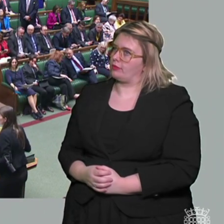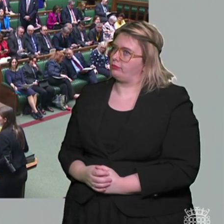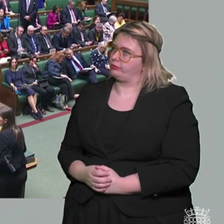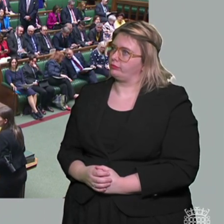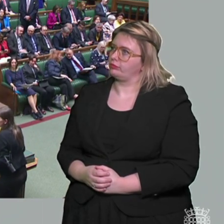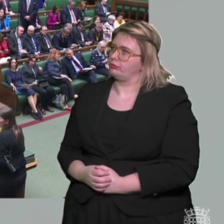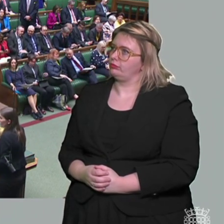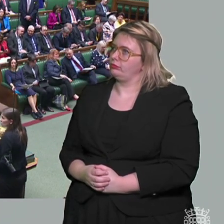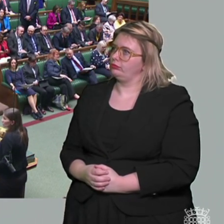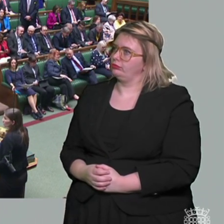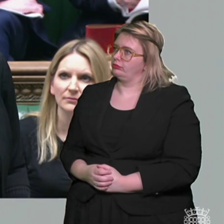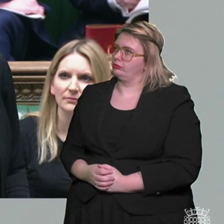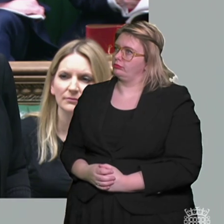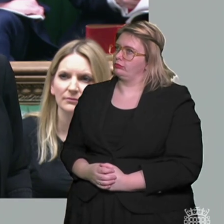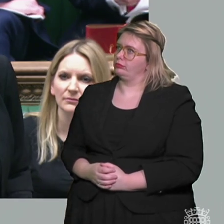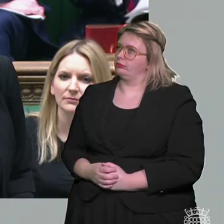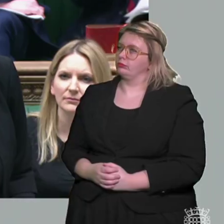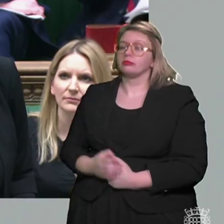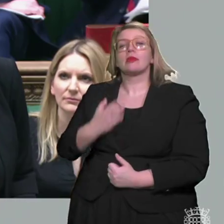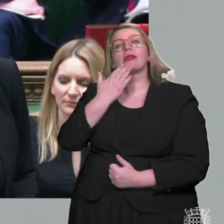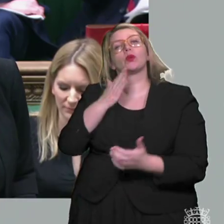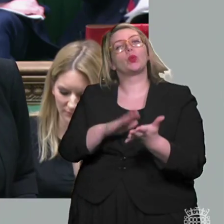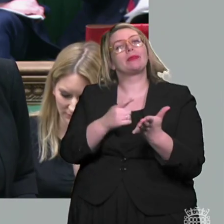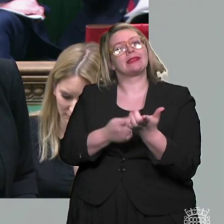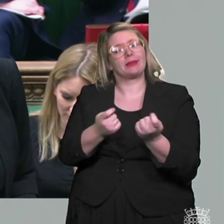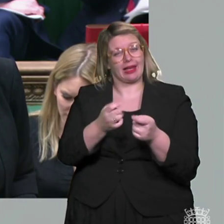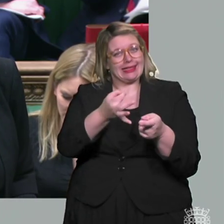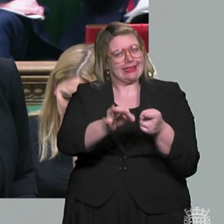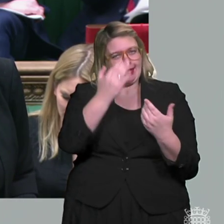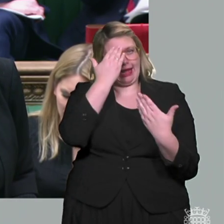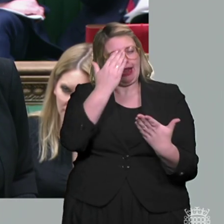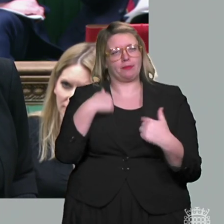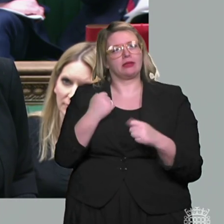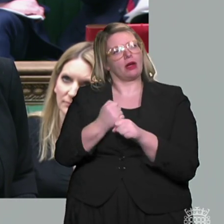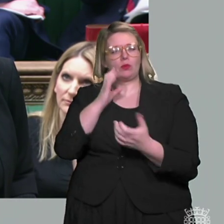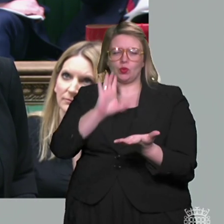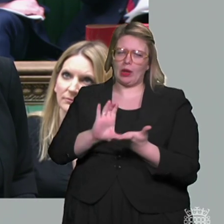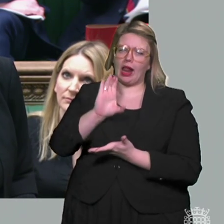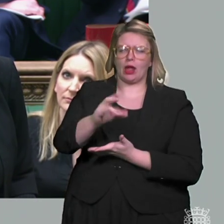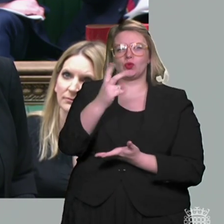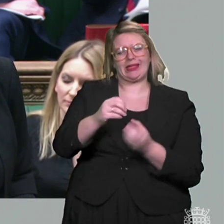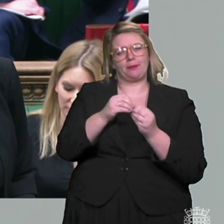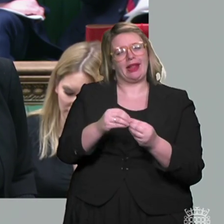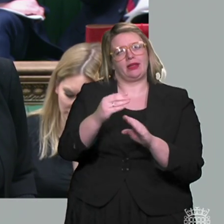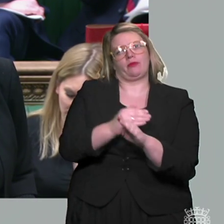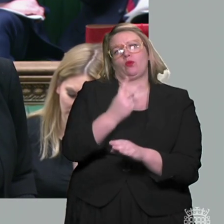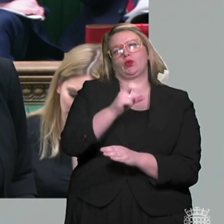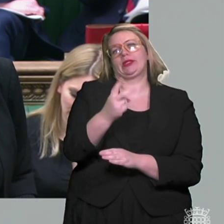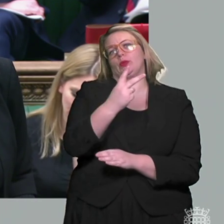I am unsure as to that exact question, but this Government are investing a great deal—£20 billion by 2024-25.